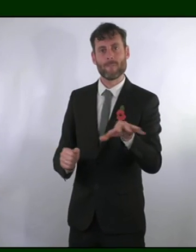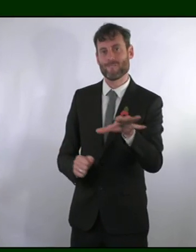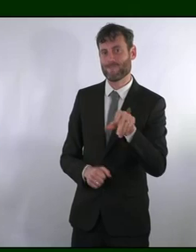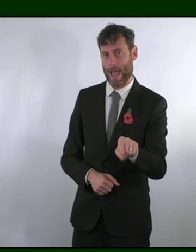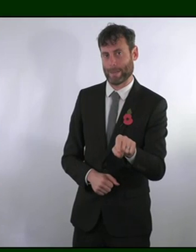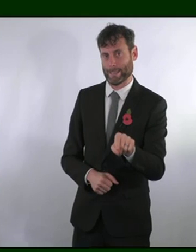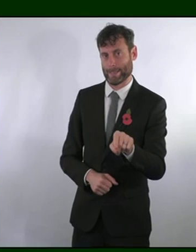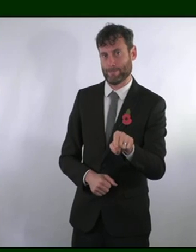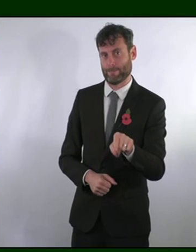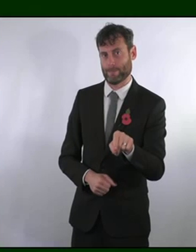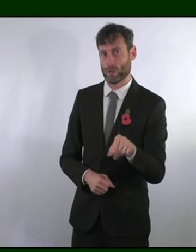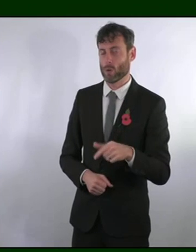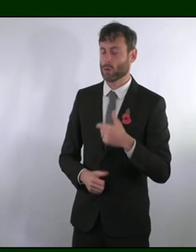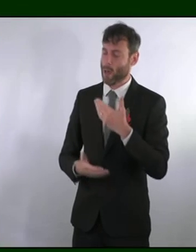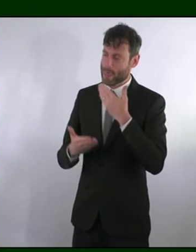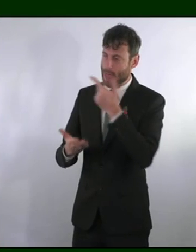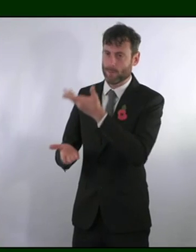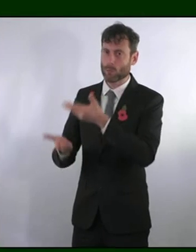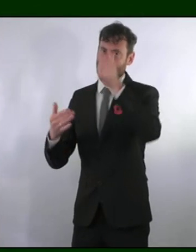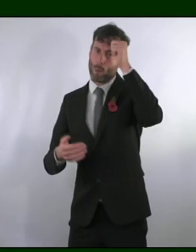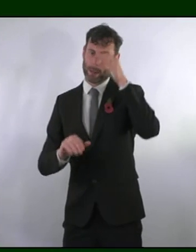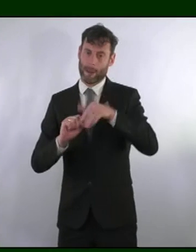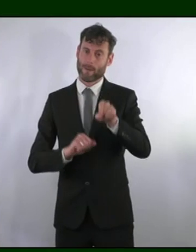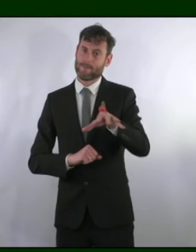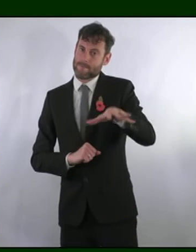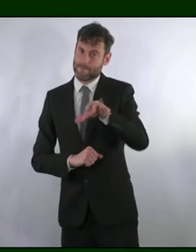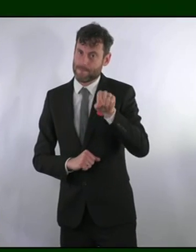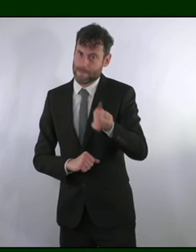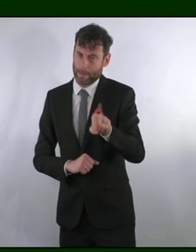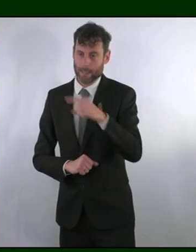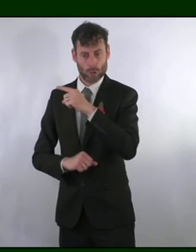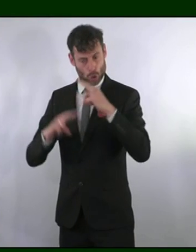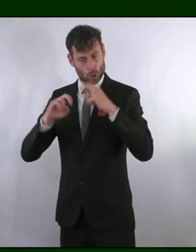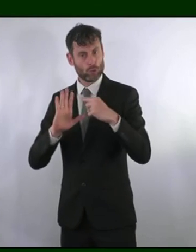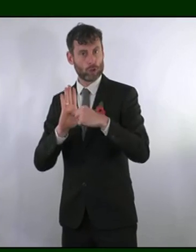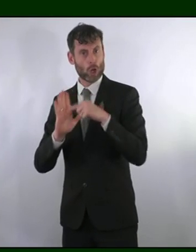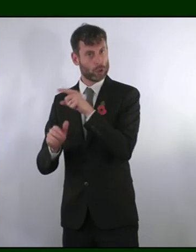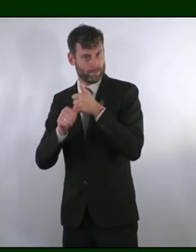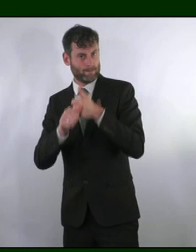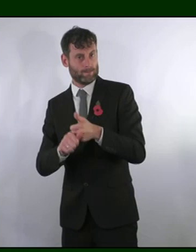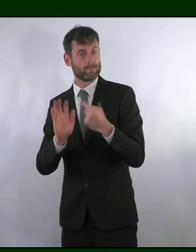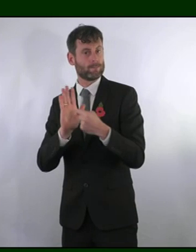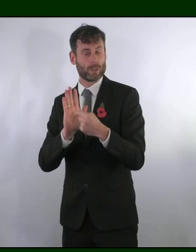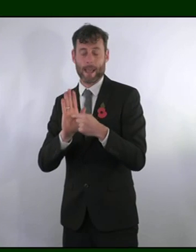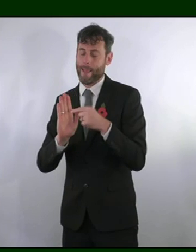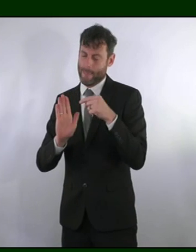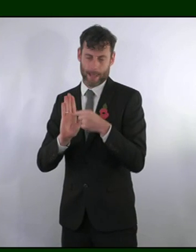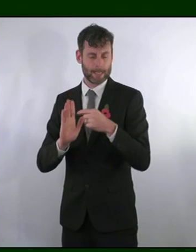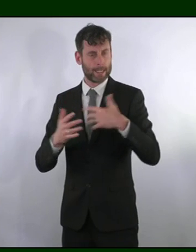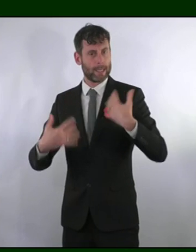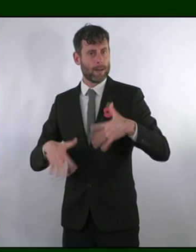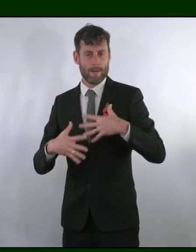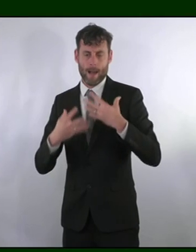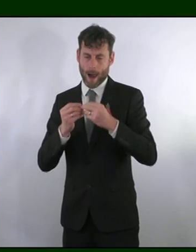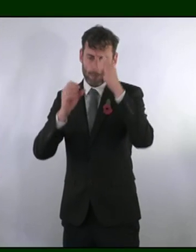Friend for what he is doing to raise this issue and for the comprehensive piece of research that he refers to.